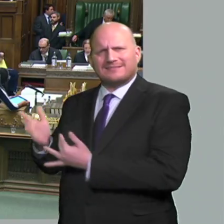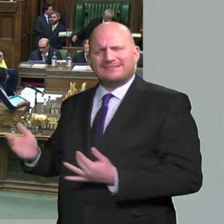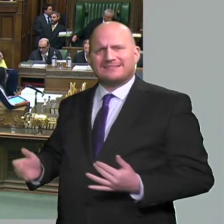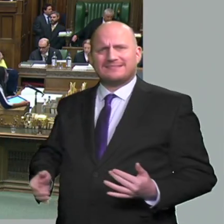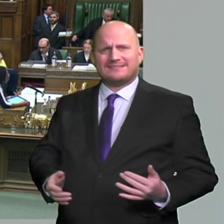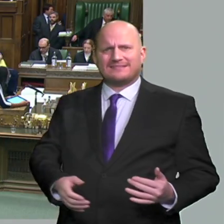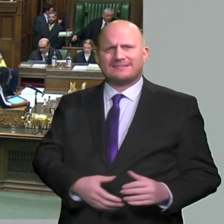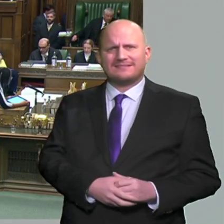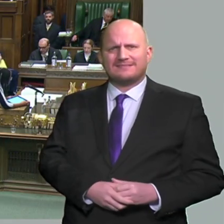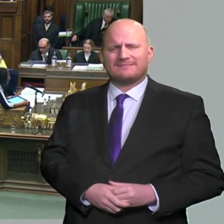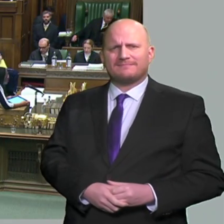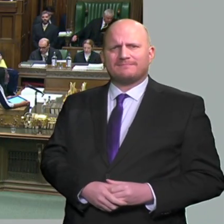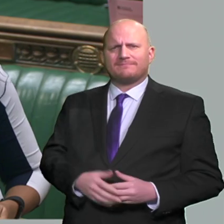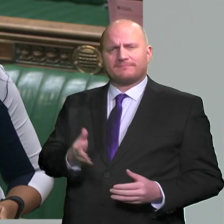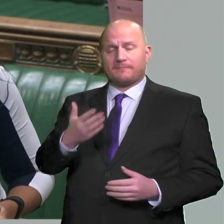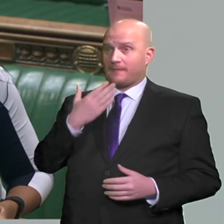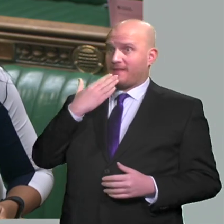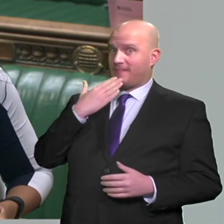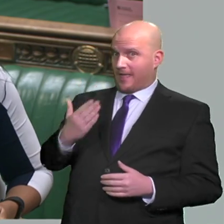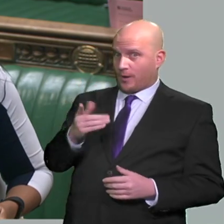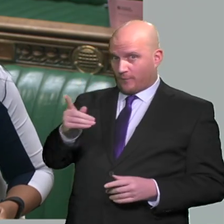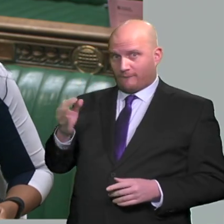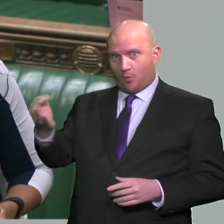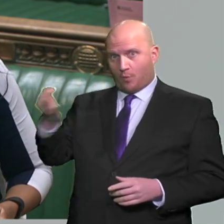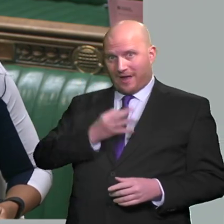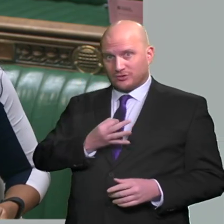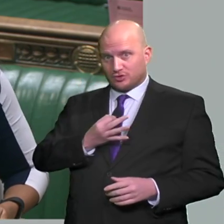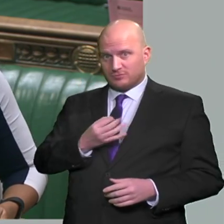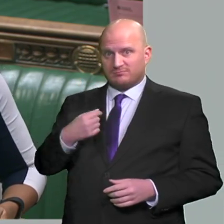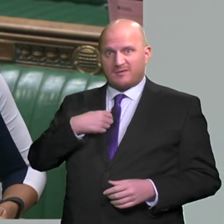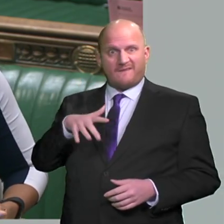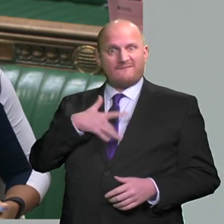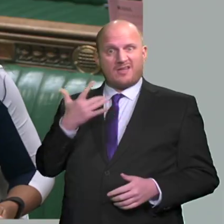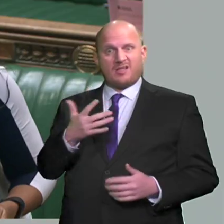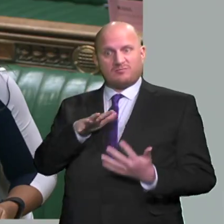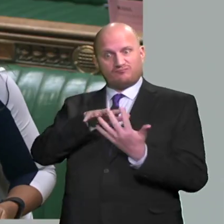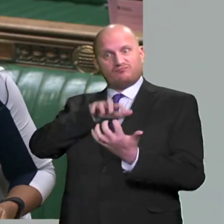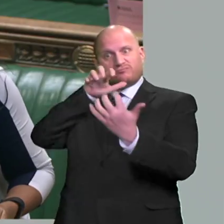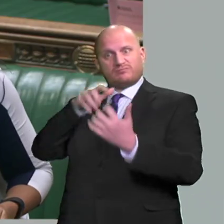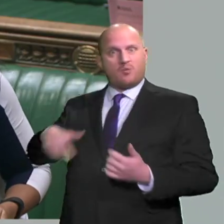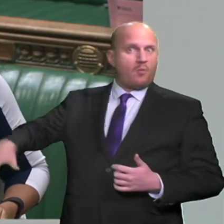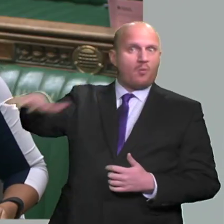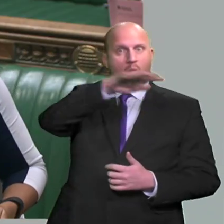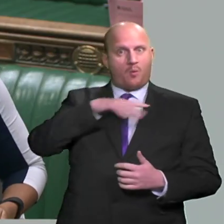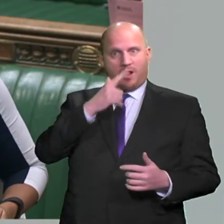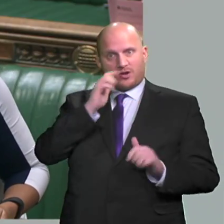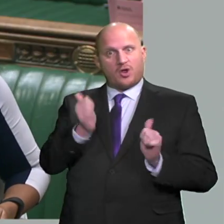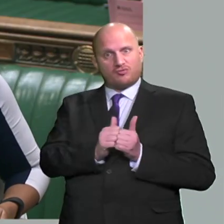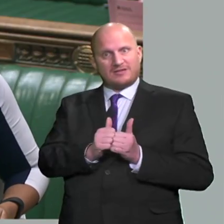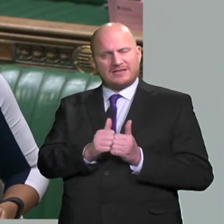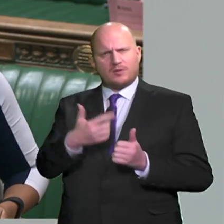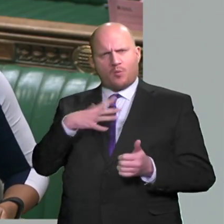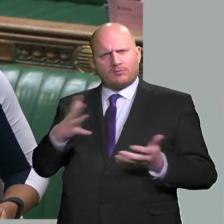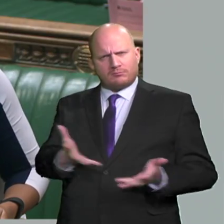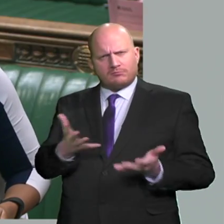Both sides of the House can agree that more support and more work is needed on this issue.